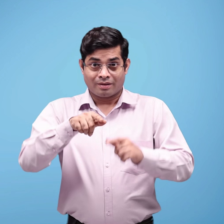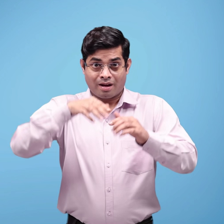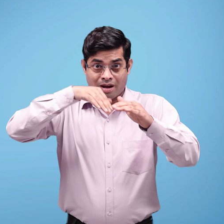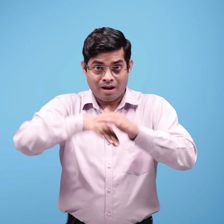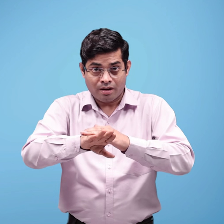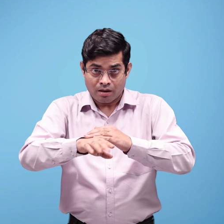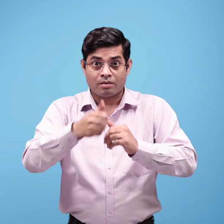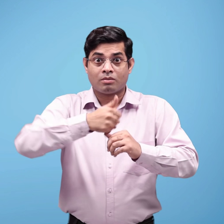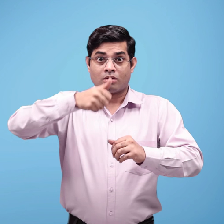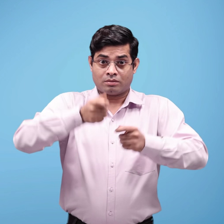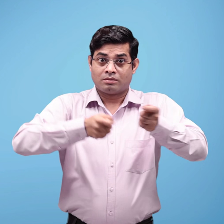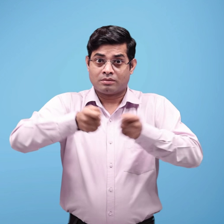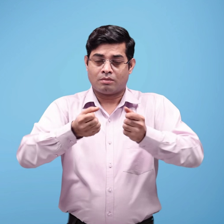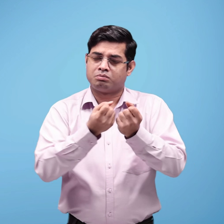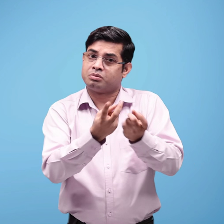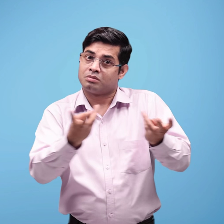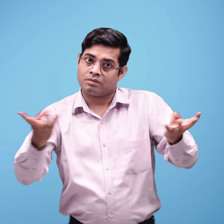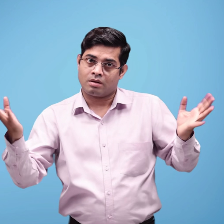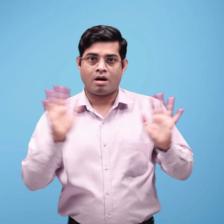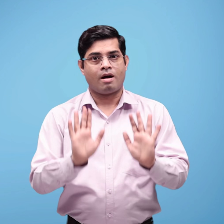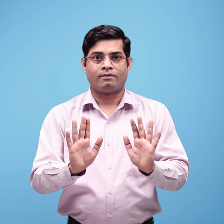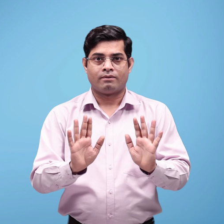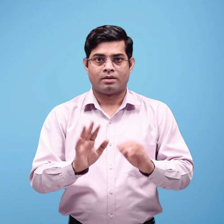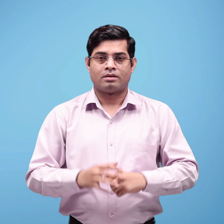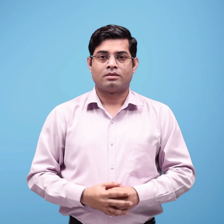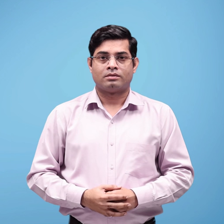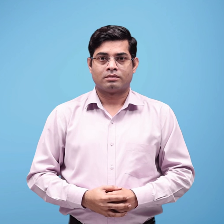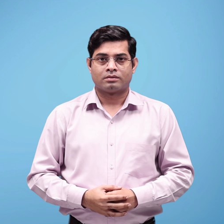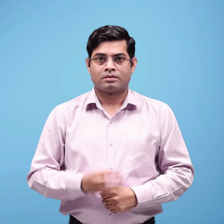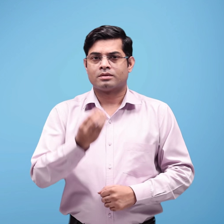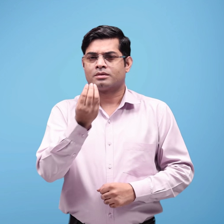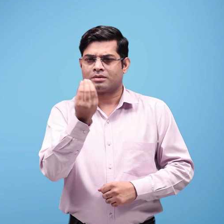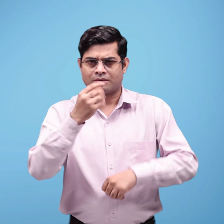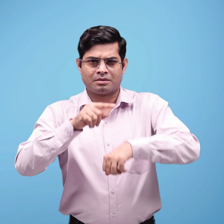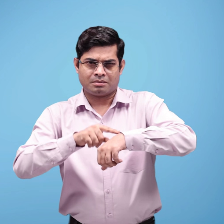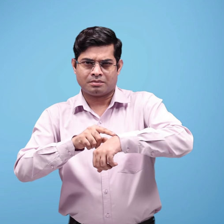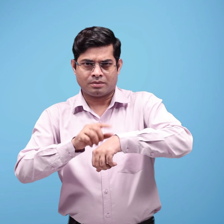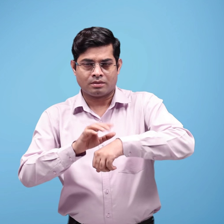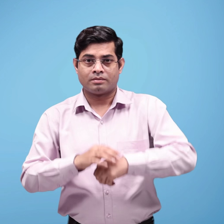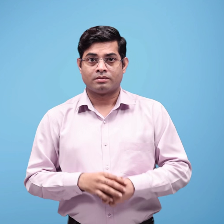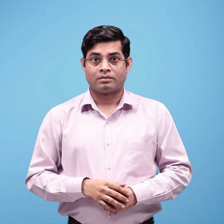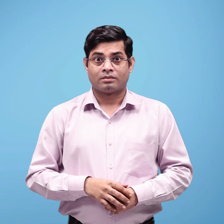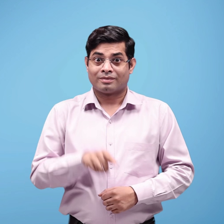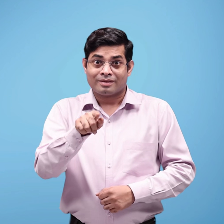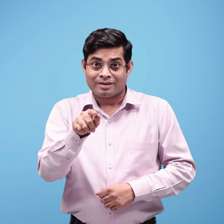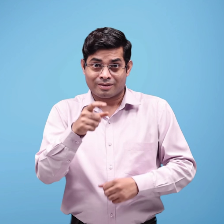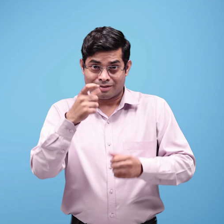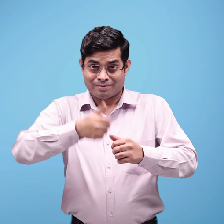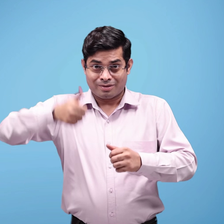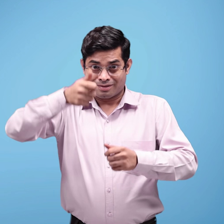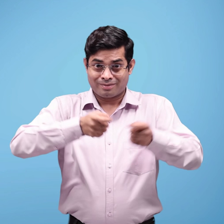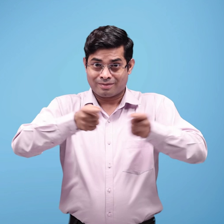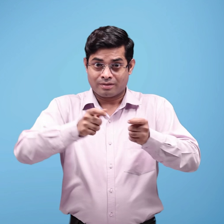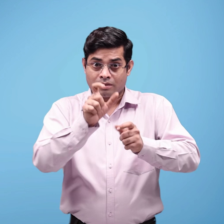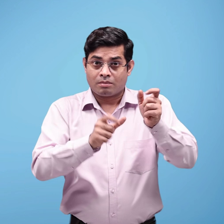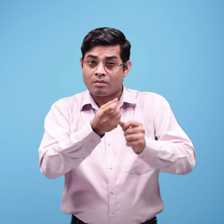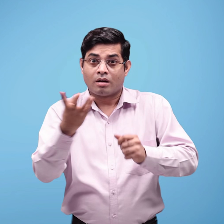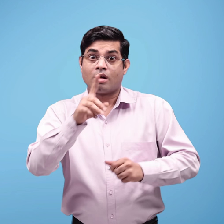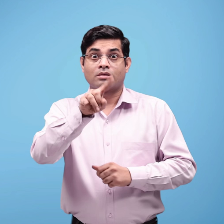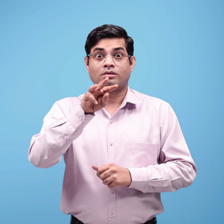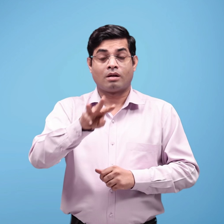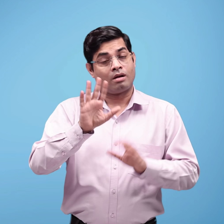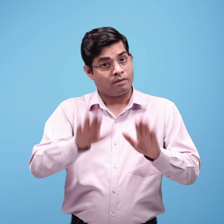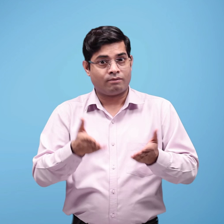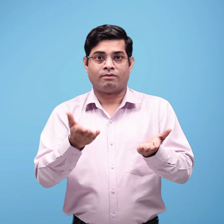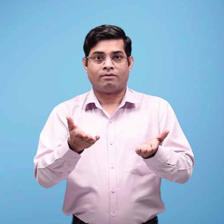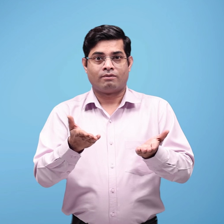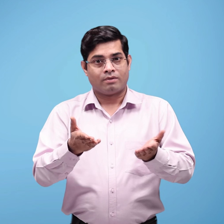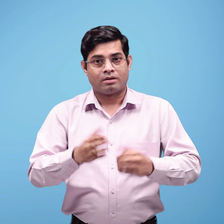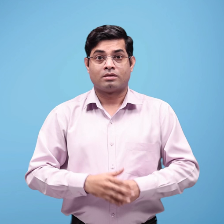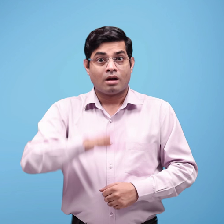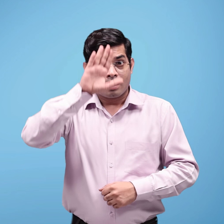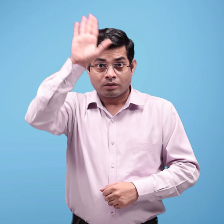but many rulers. Sometimes, even when thousands of men ruled together, each one was known as a raja.